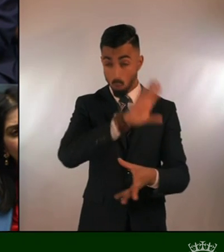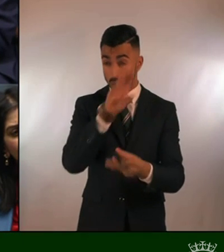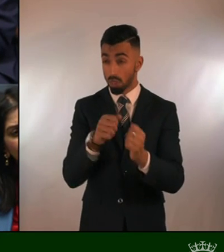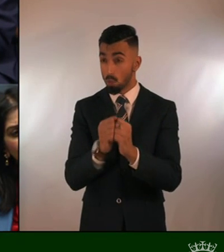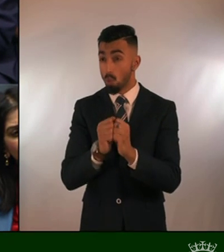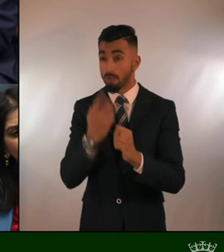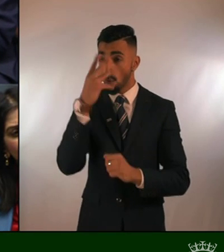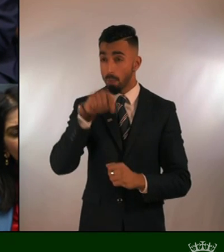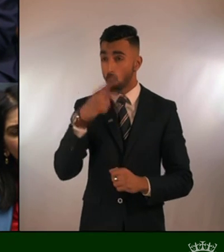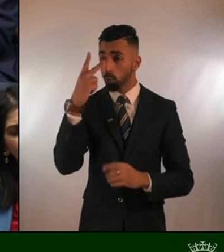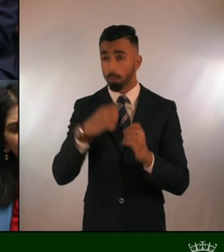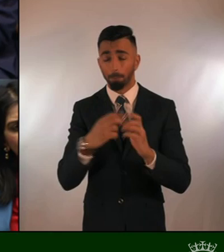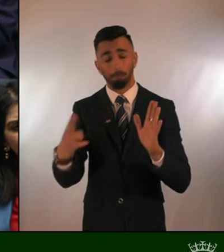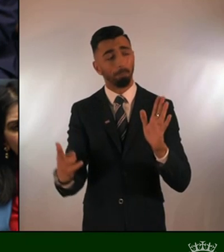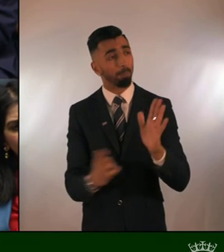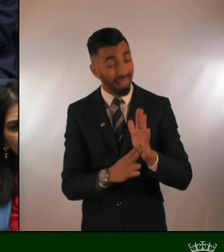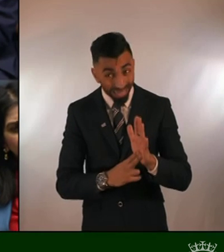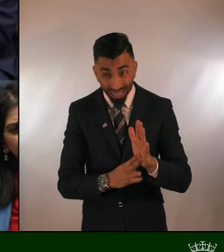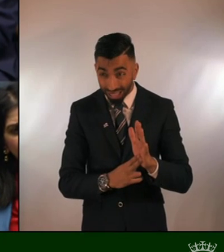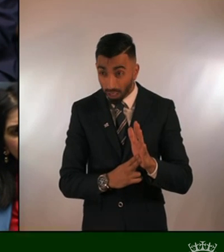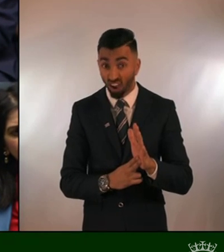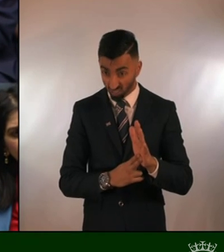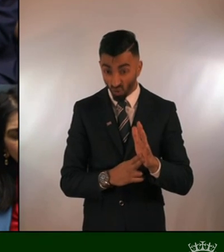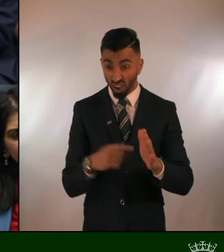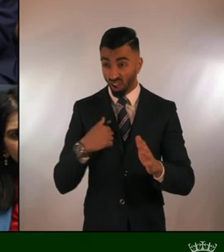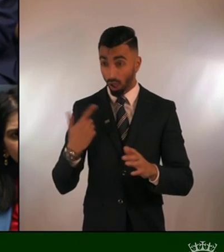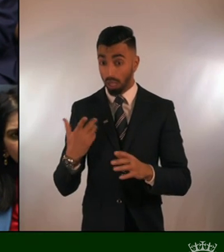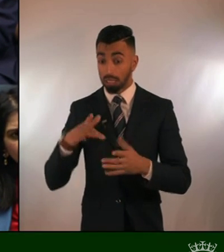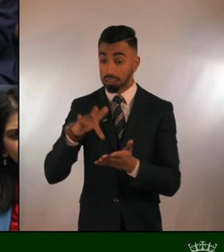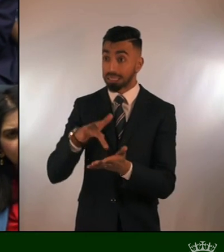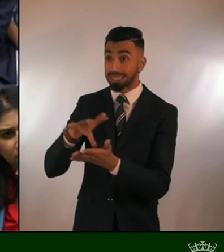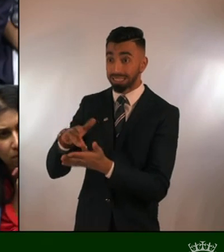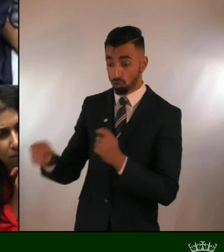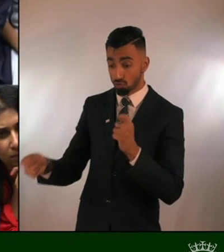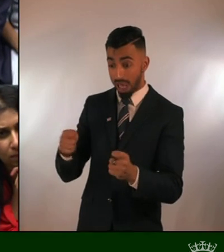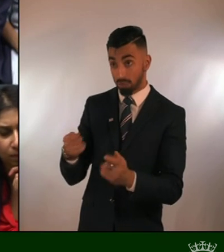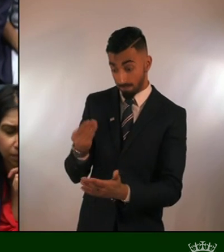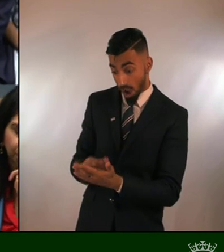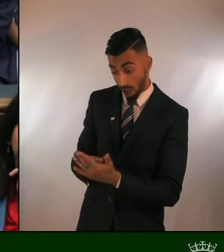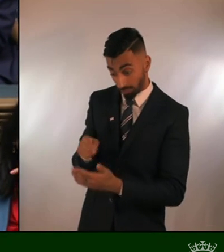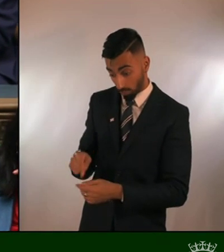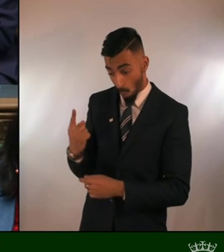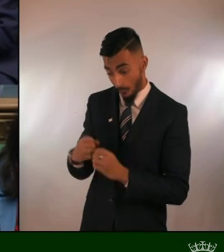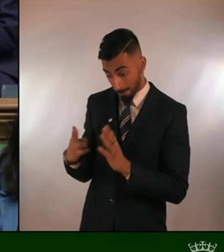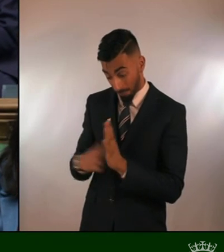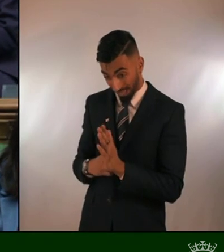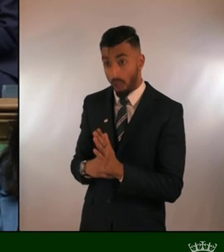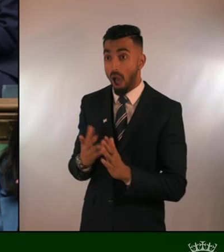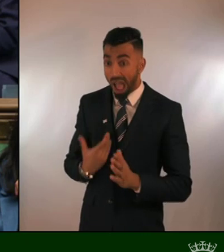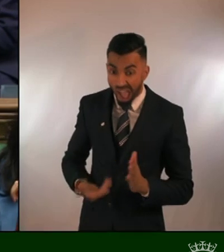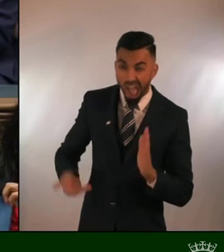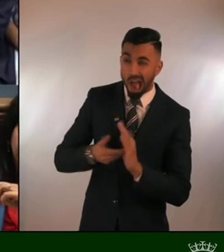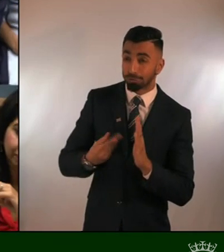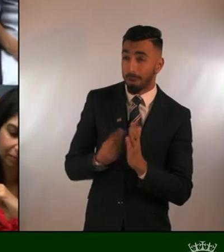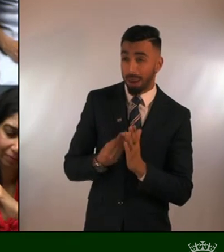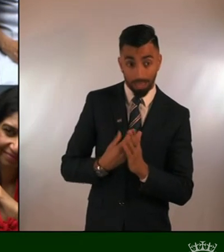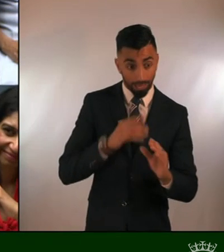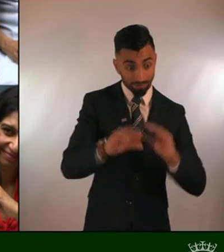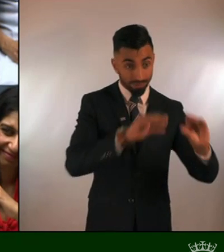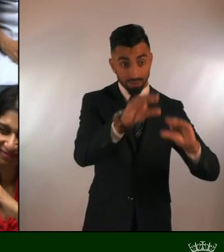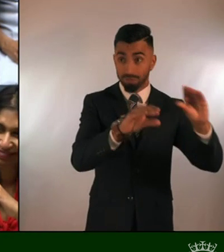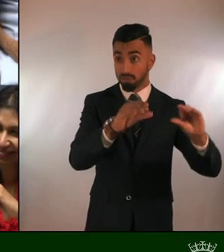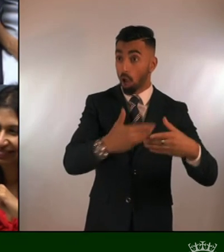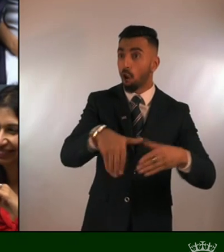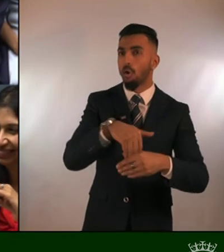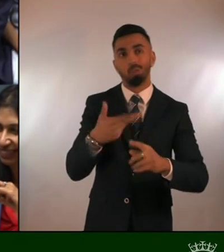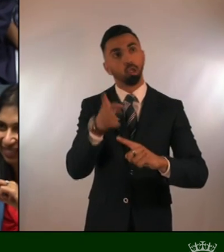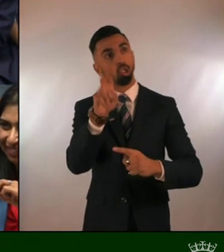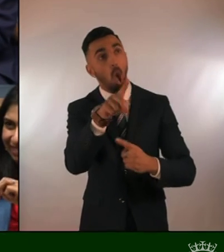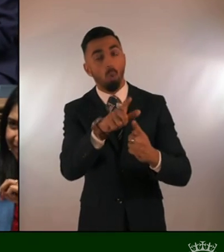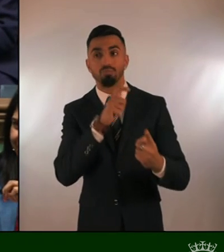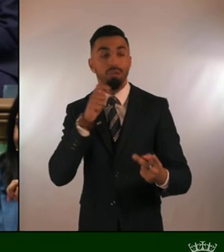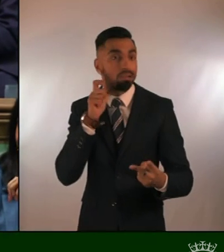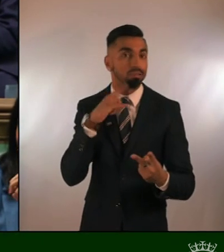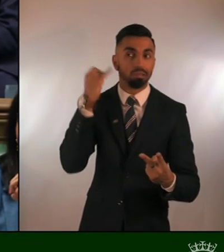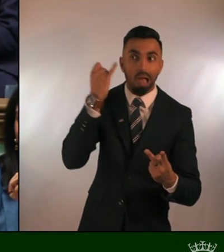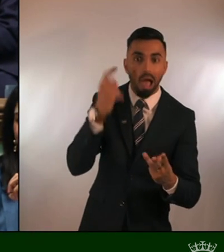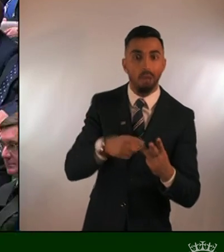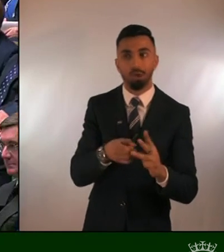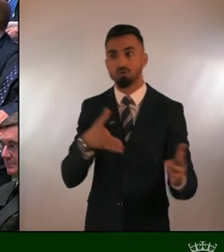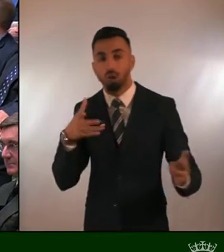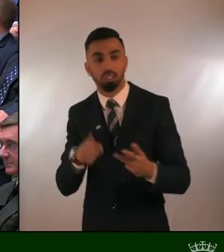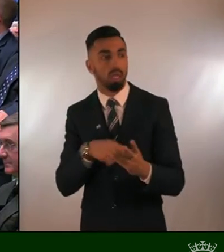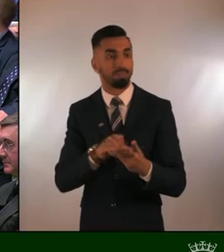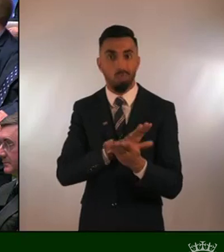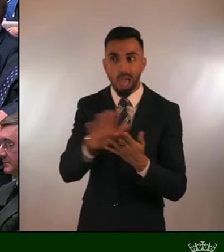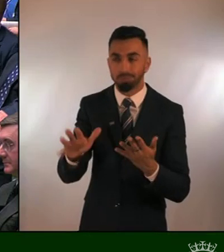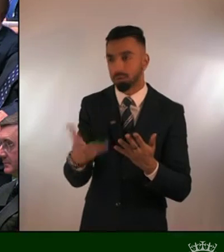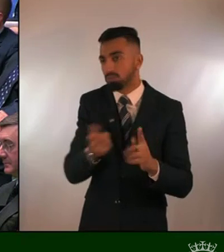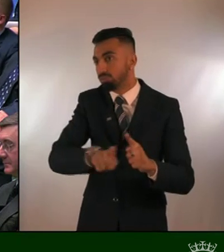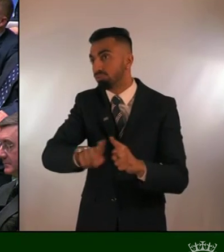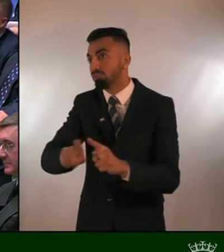These settlements are in addition to the transforming cities fund, which will invest over £1 billion in local transport in 12 further cities, including Stoke, Preston, Derby and Nottingham, and Southampton.